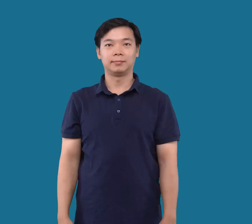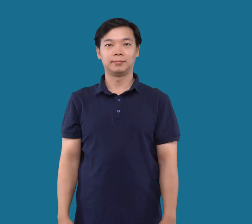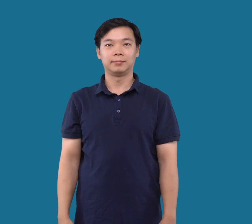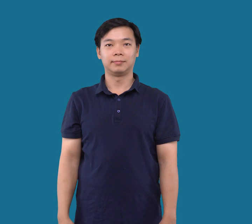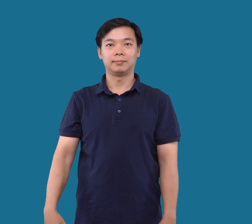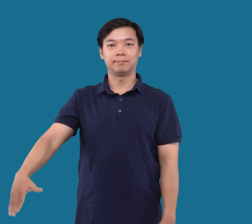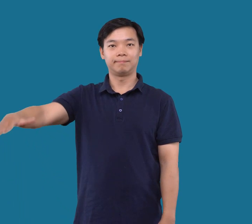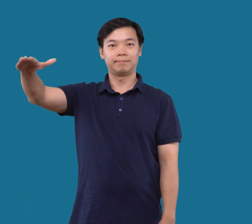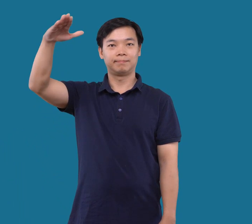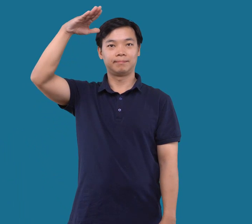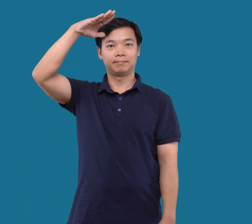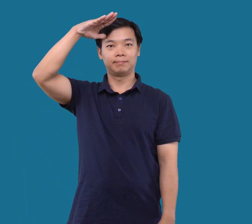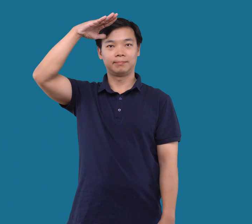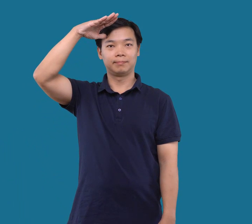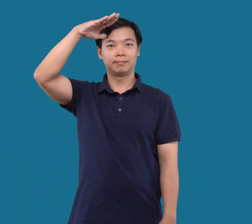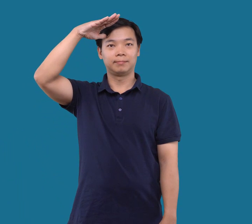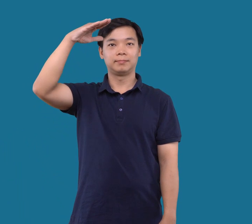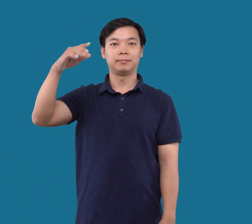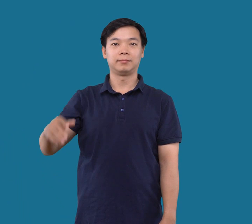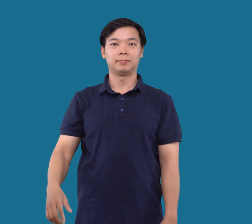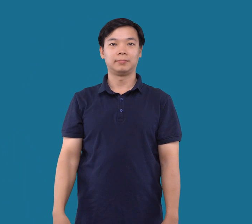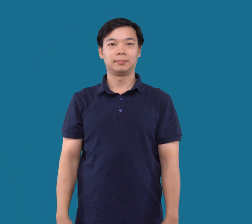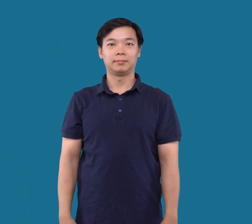chào cờ